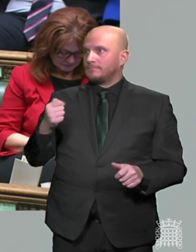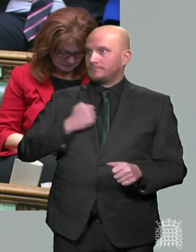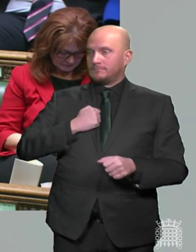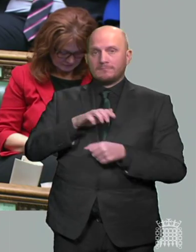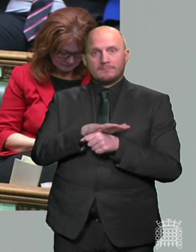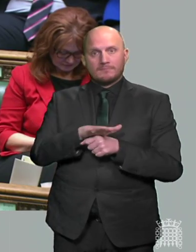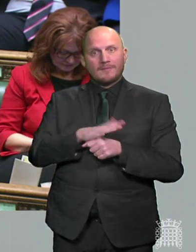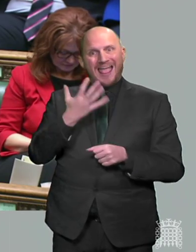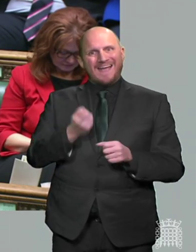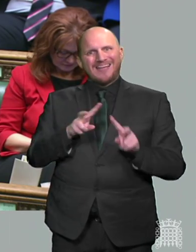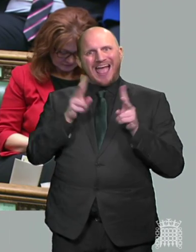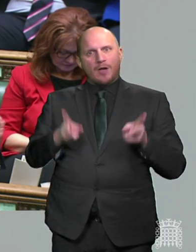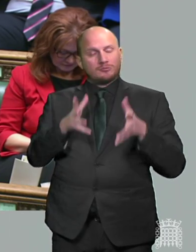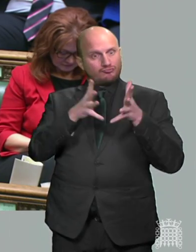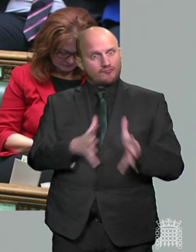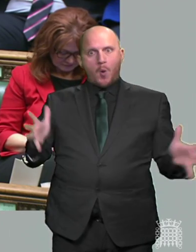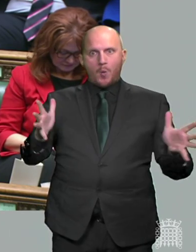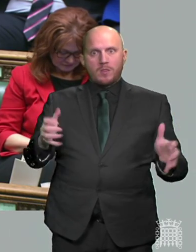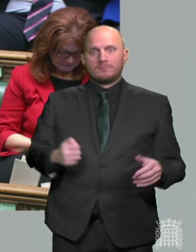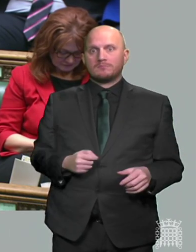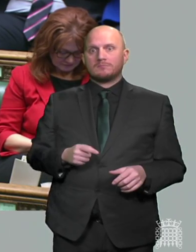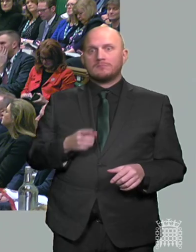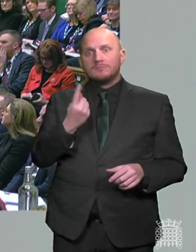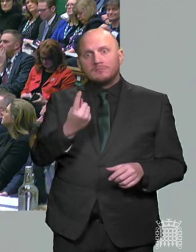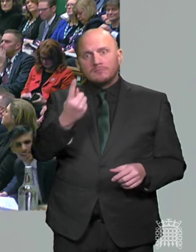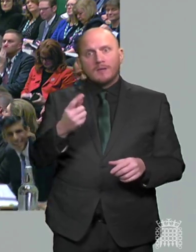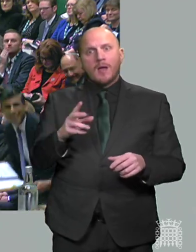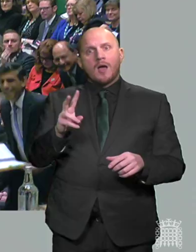As the son of a GP, what will the Prime Minister do to fix this?